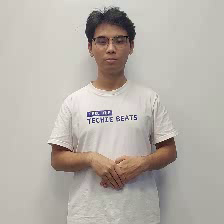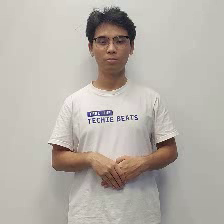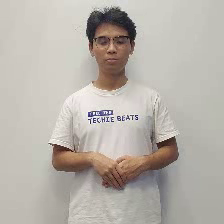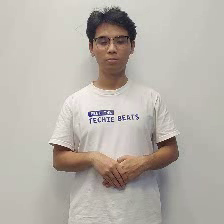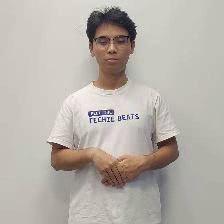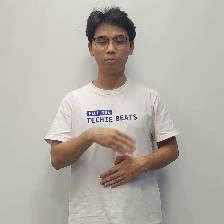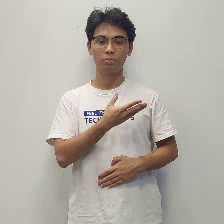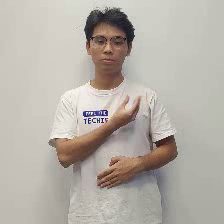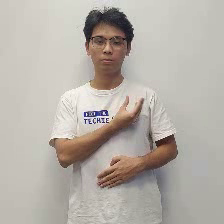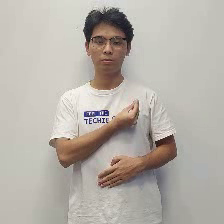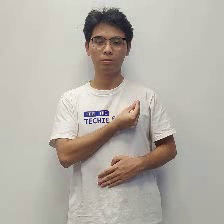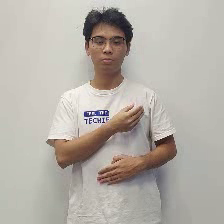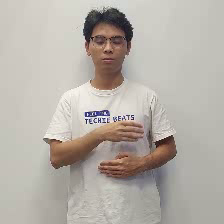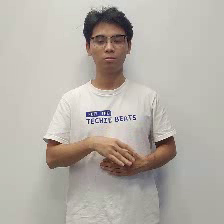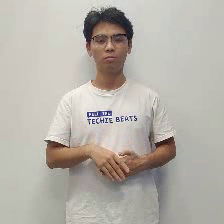Xúc động